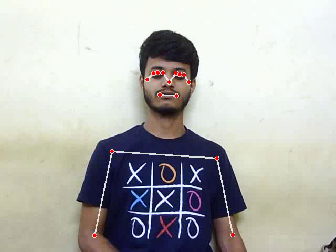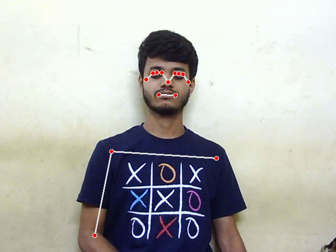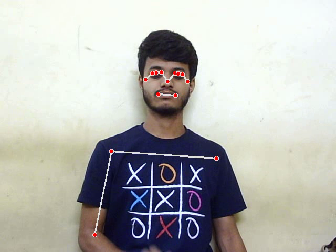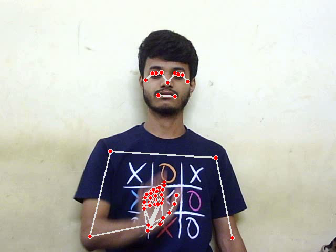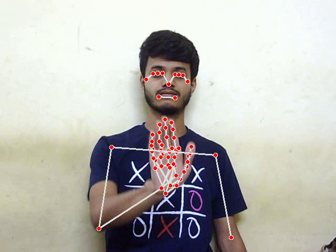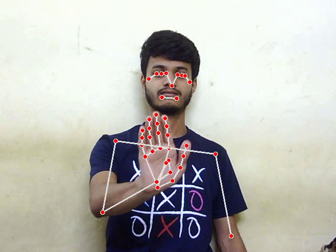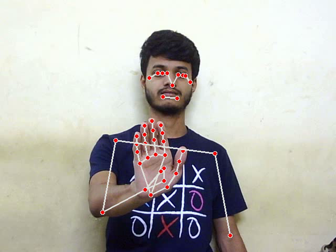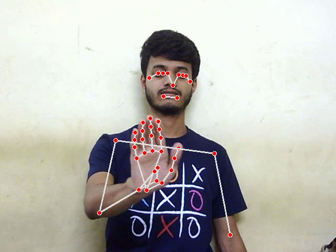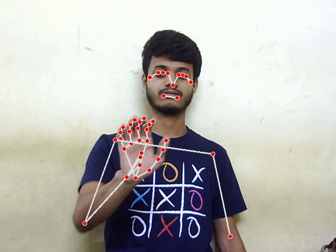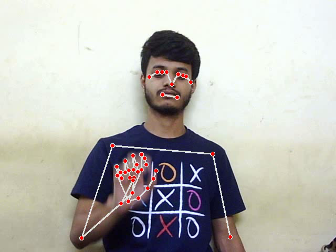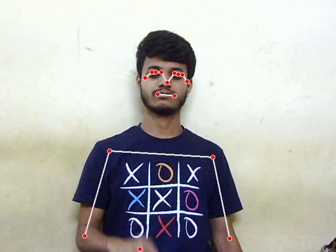your